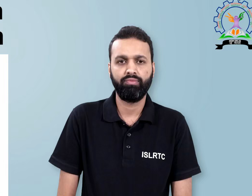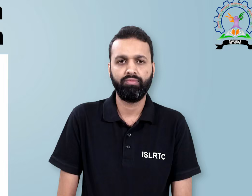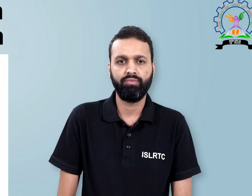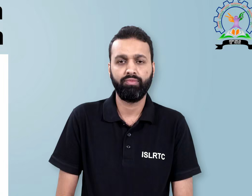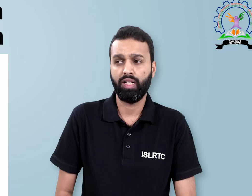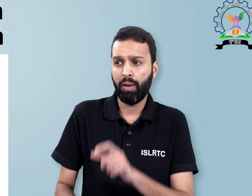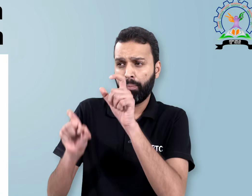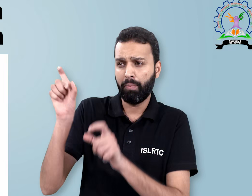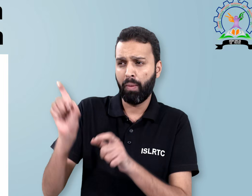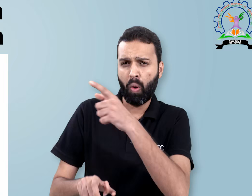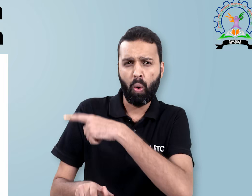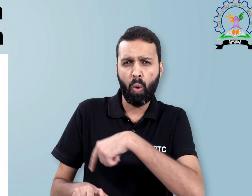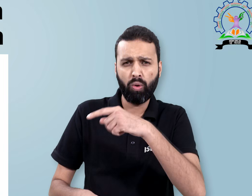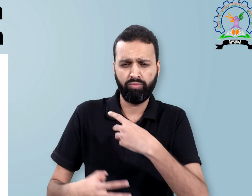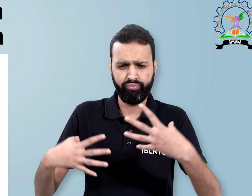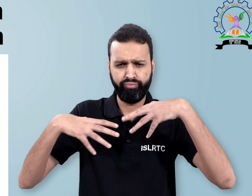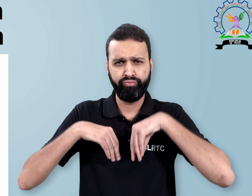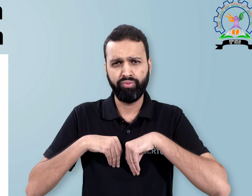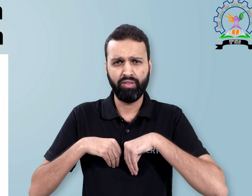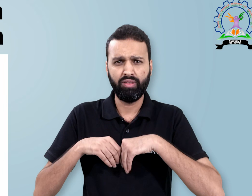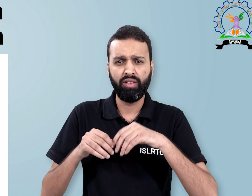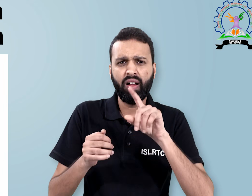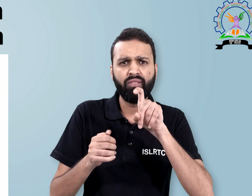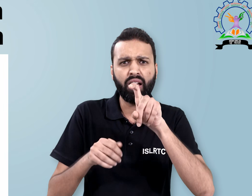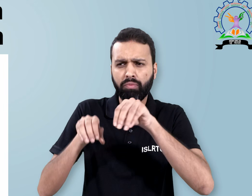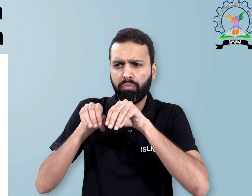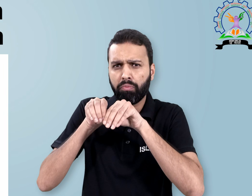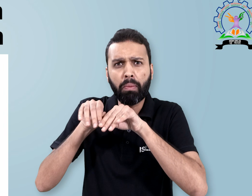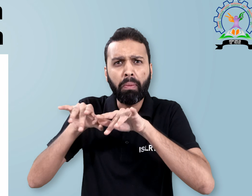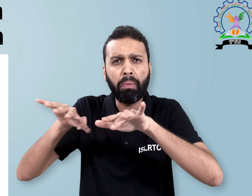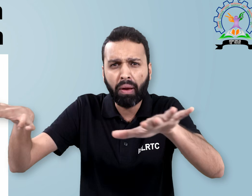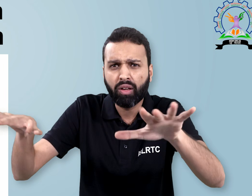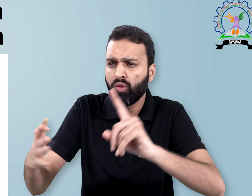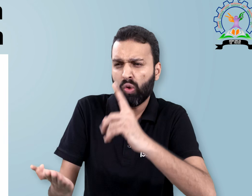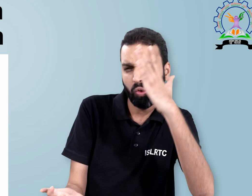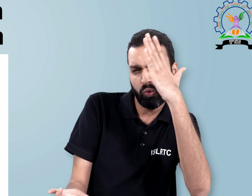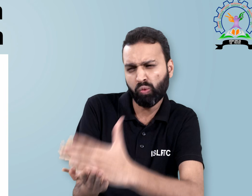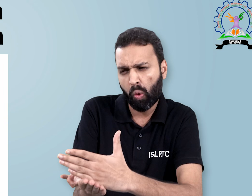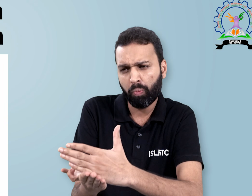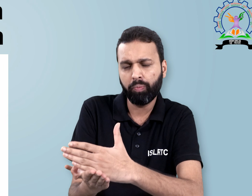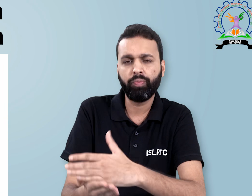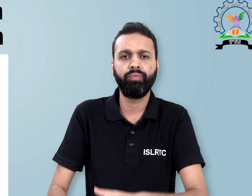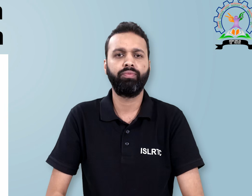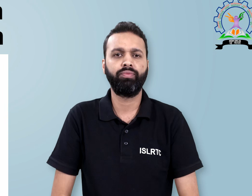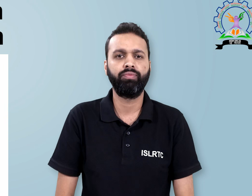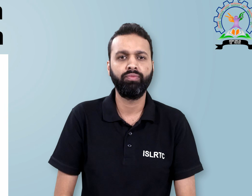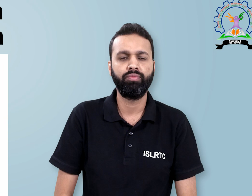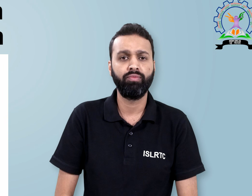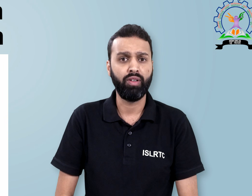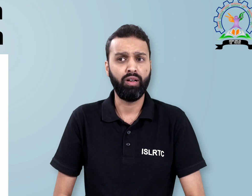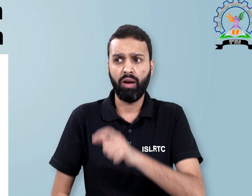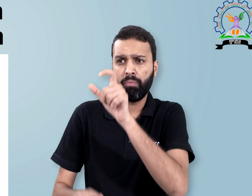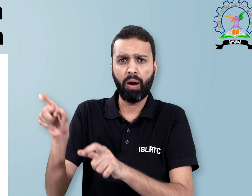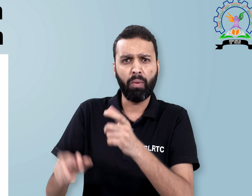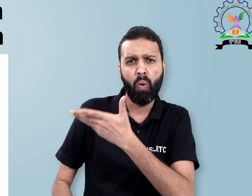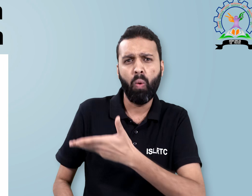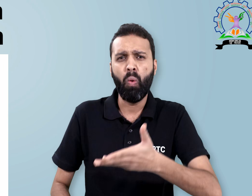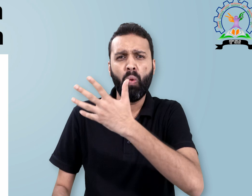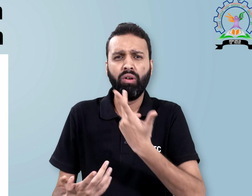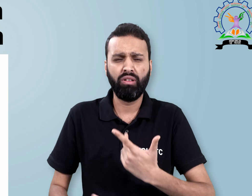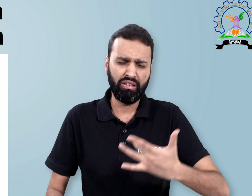Break the Chain of Transmission